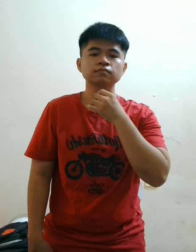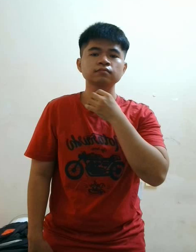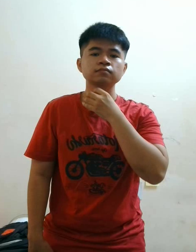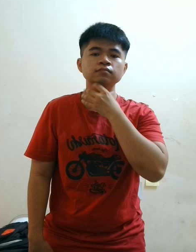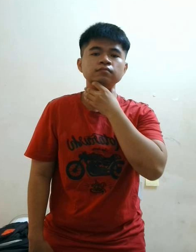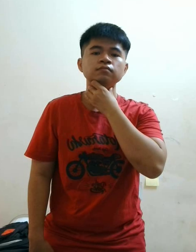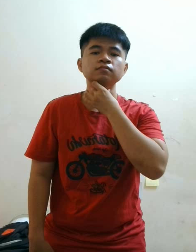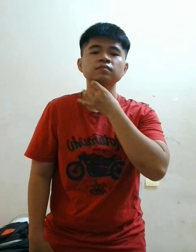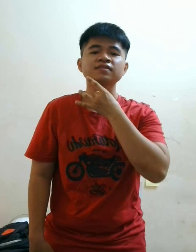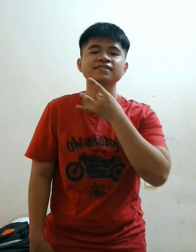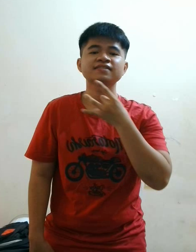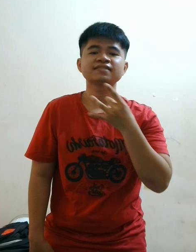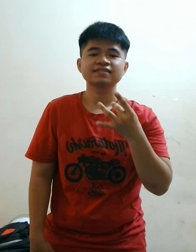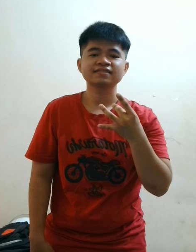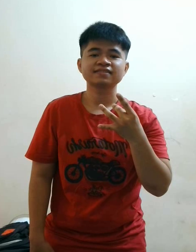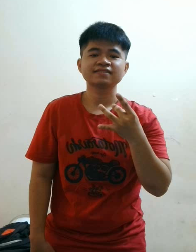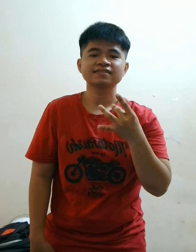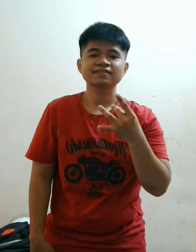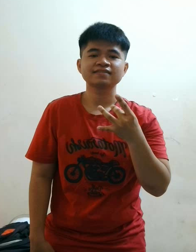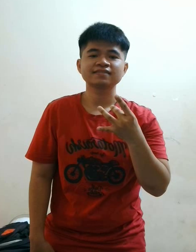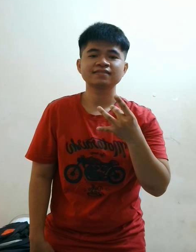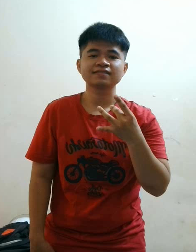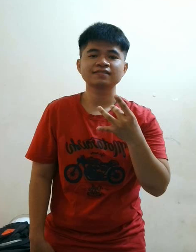thich